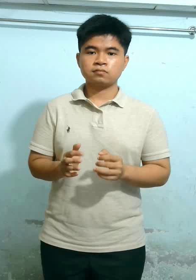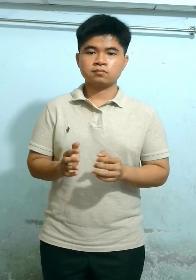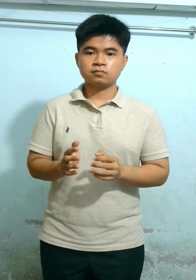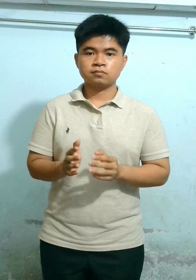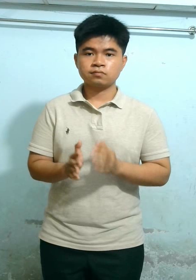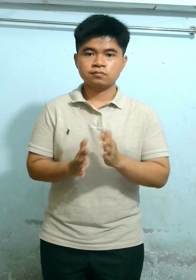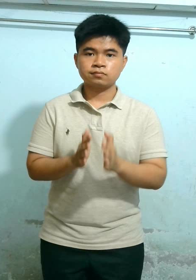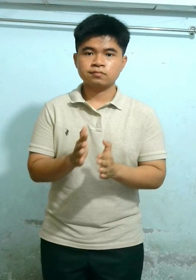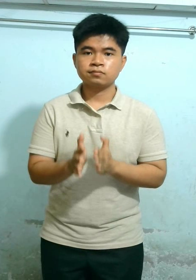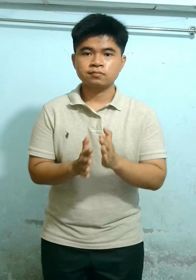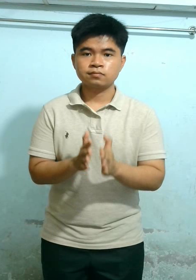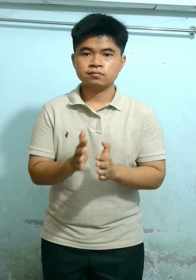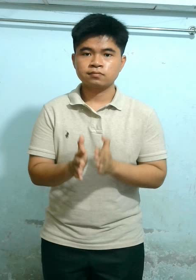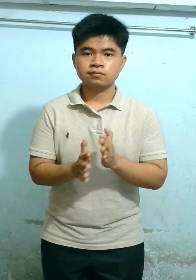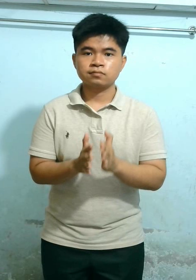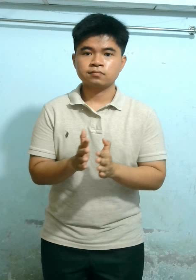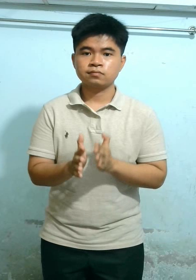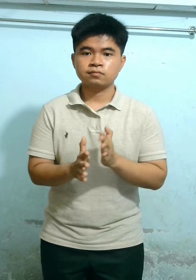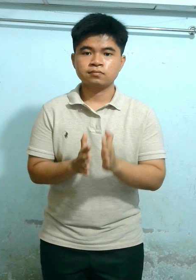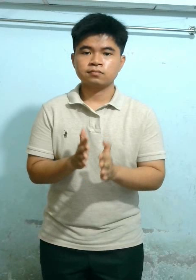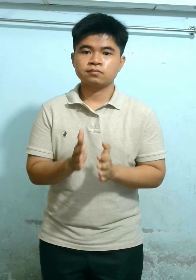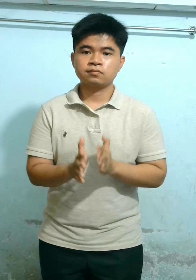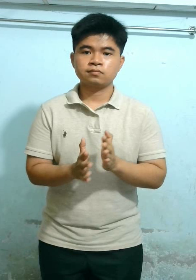ngon ngu ki hieu